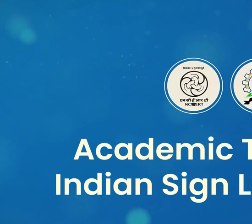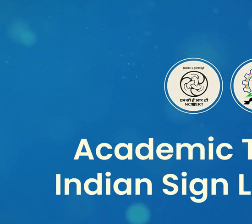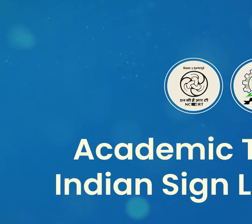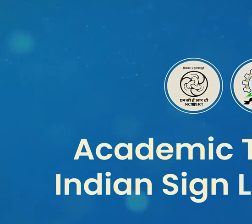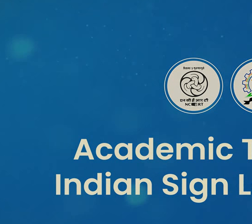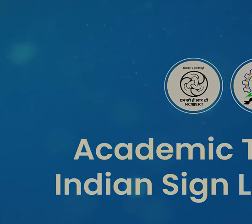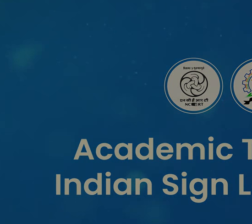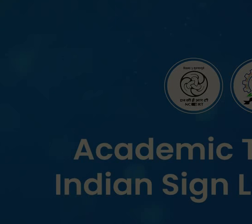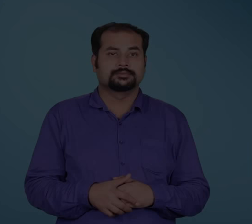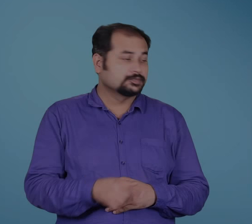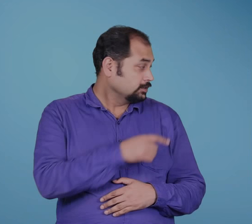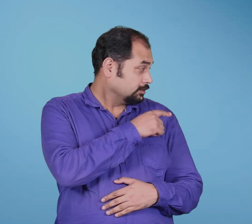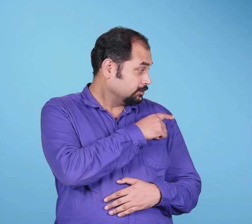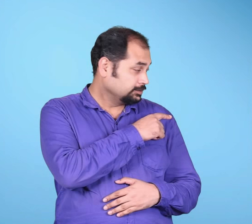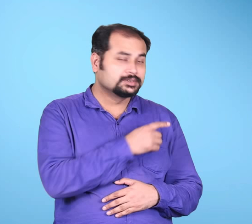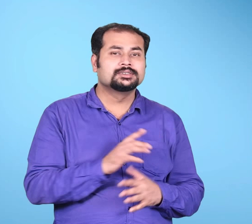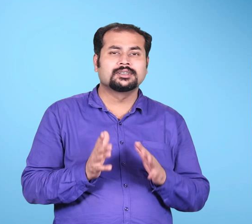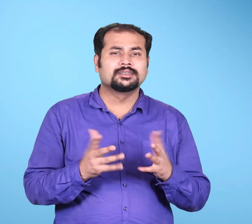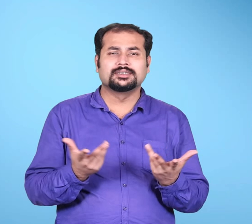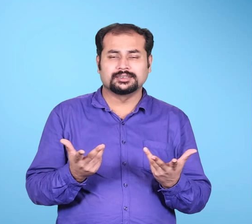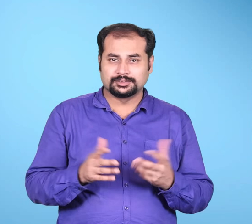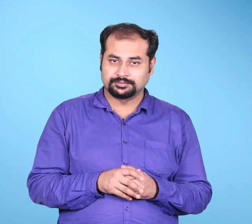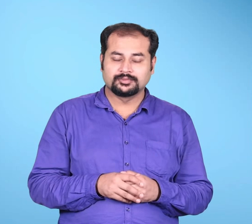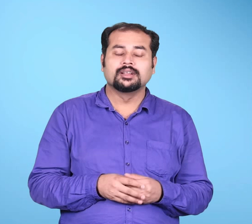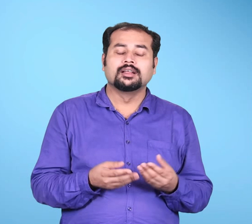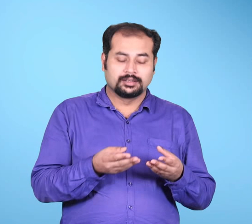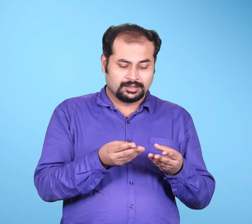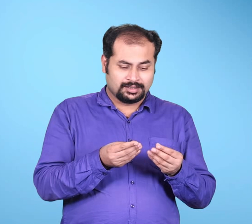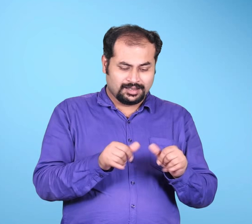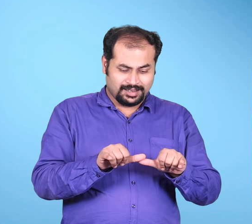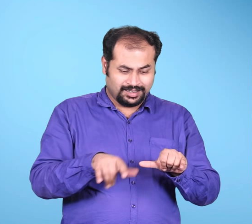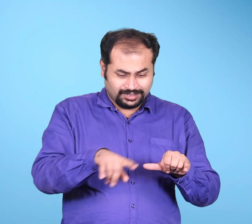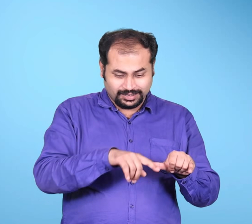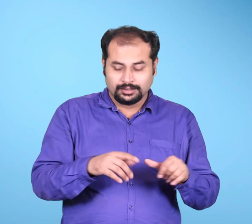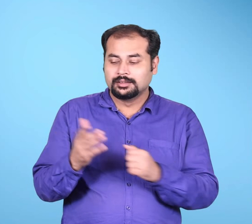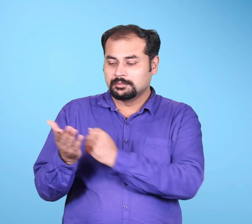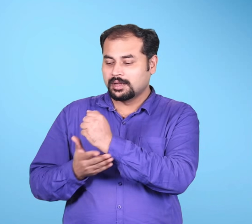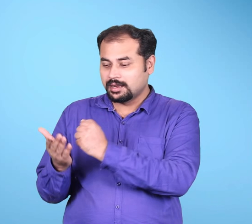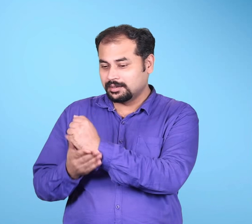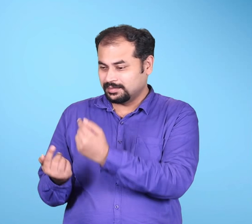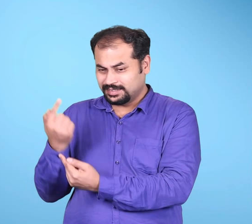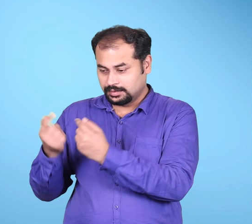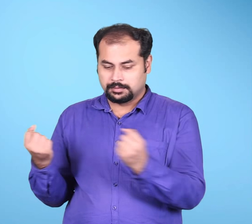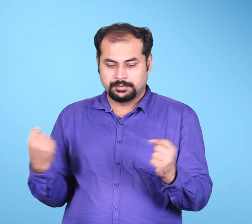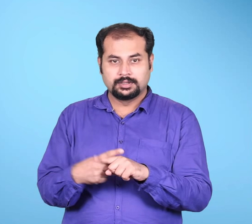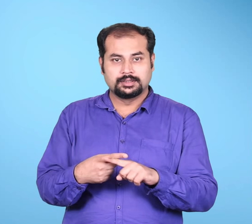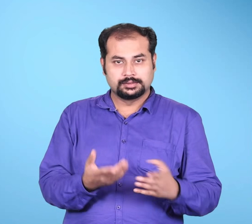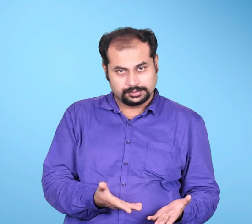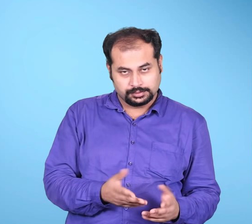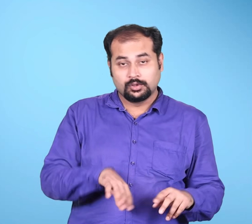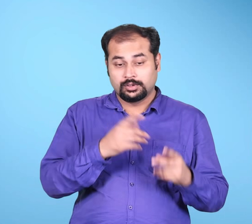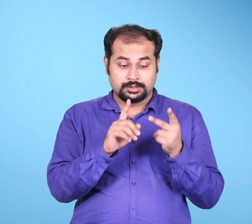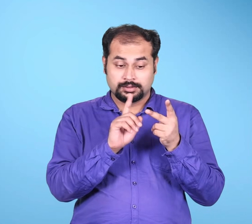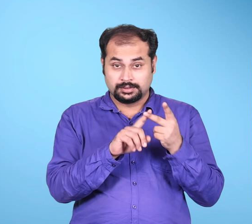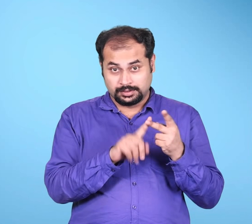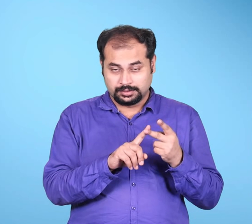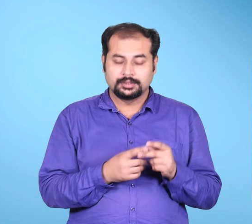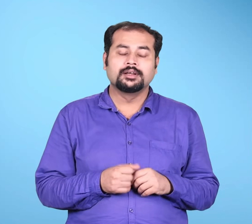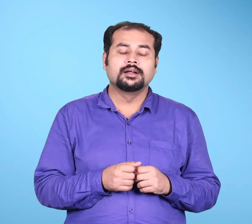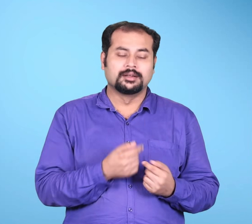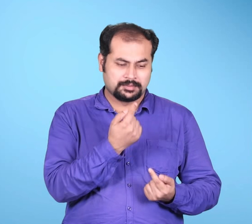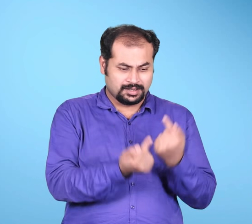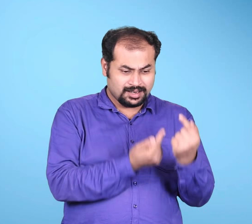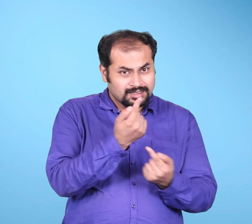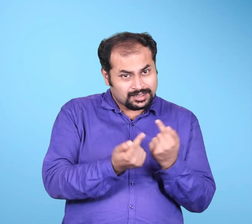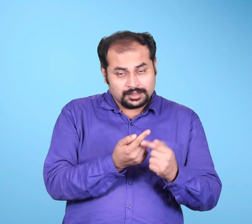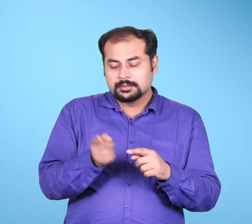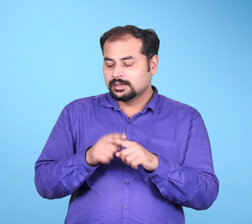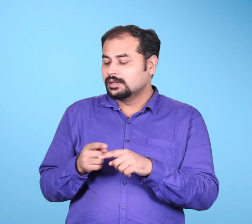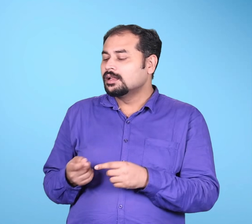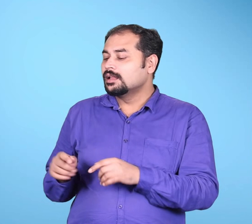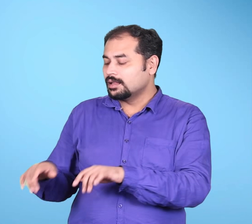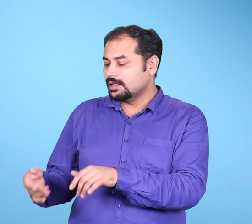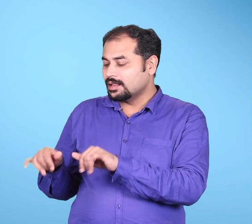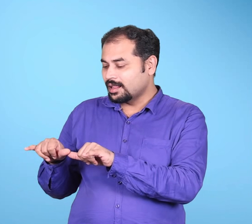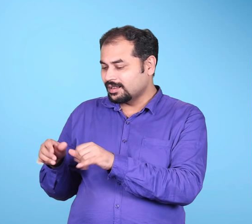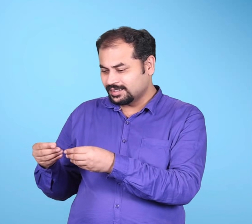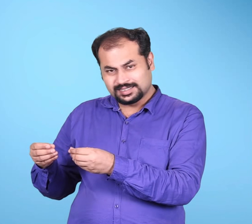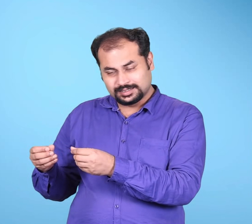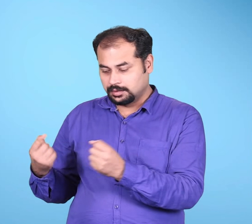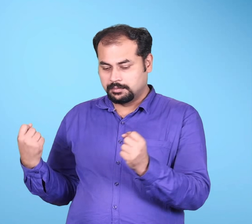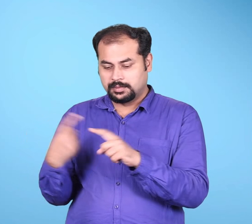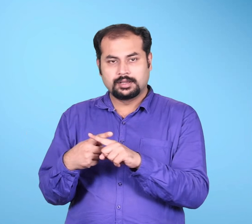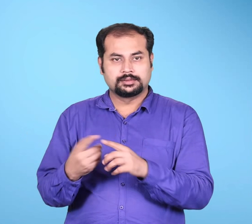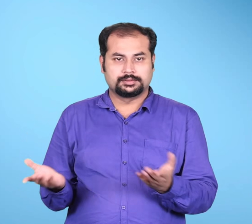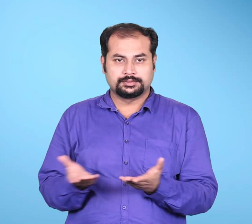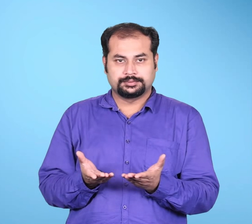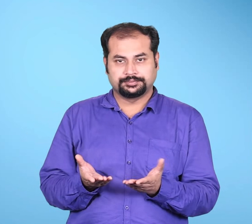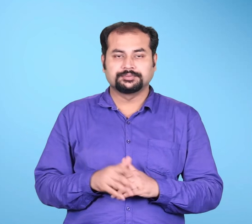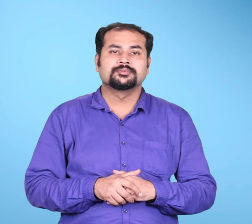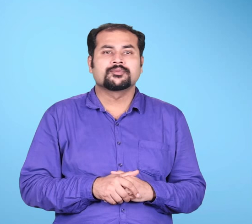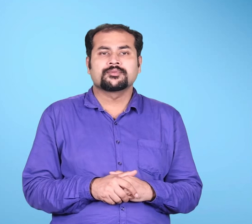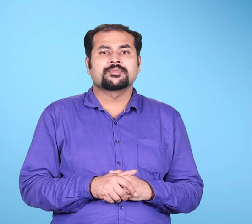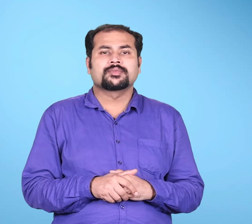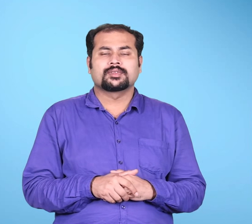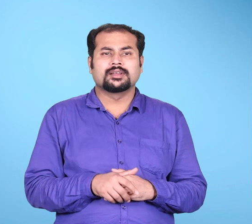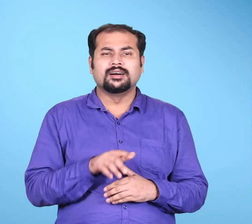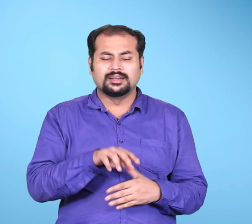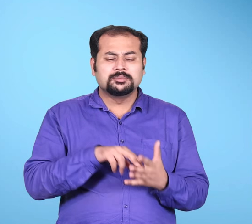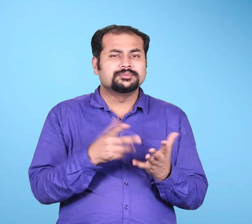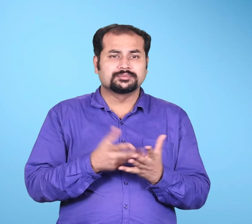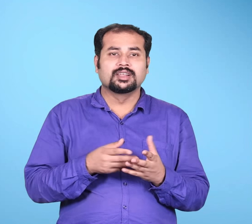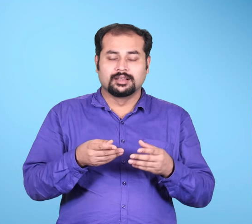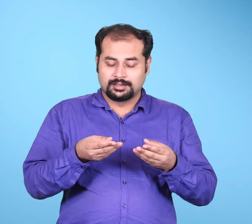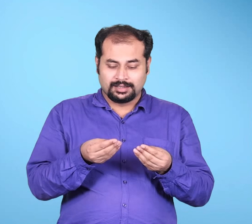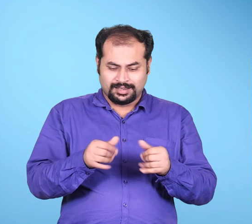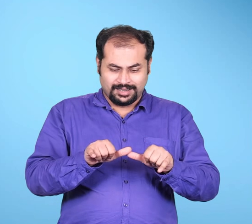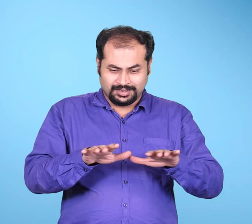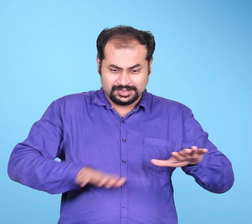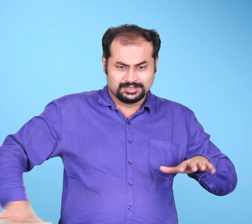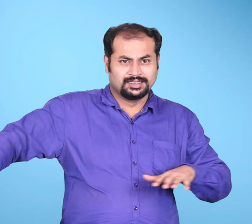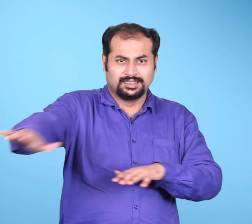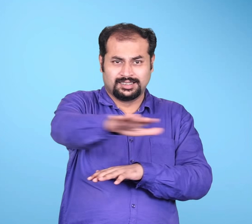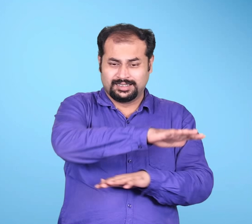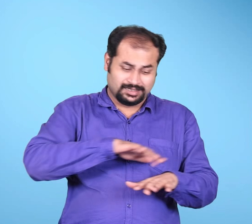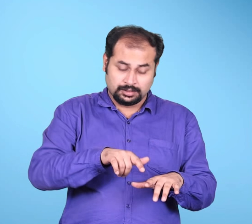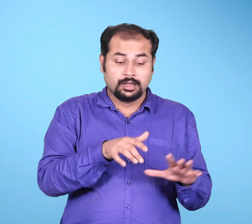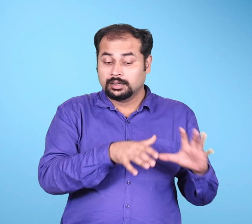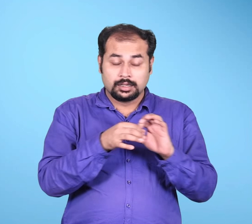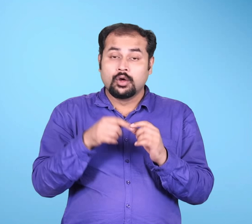Arable (land) These two signs refer to arable land. Arable land refers to land suitable for cultivation. It includes cropped land